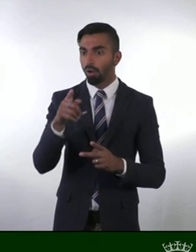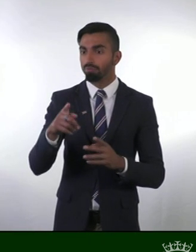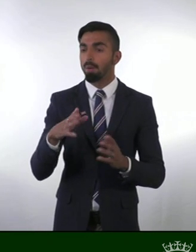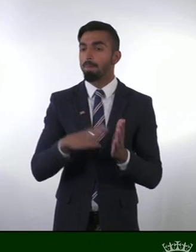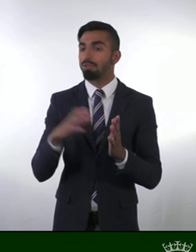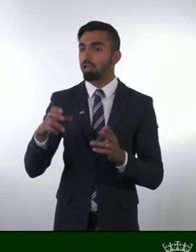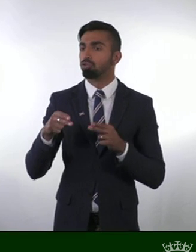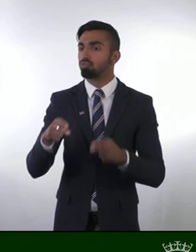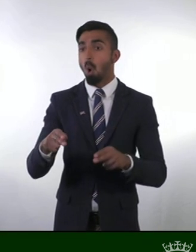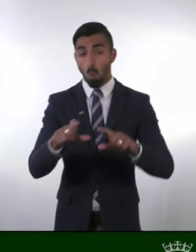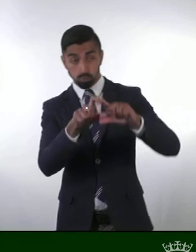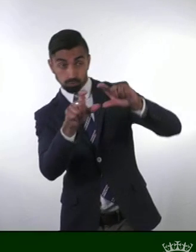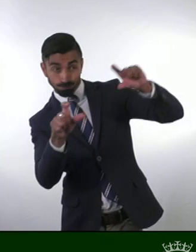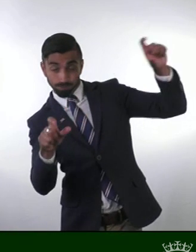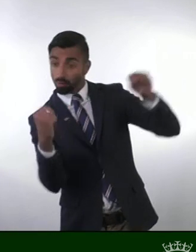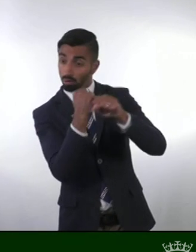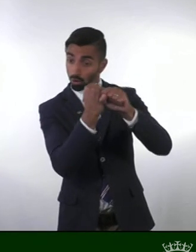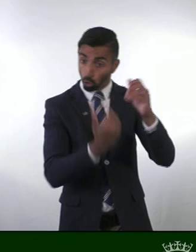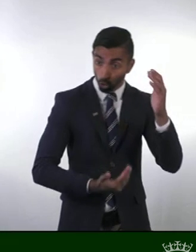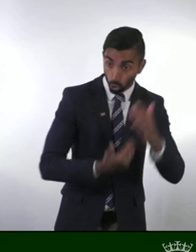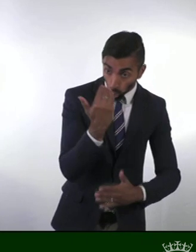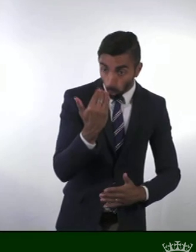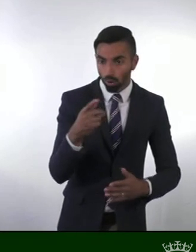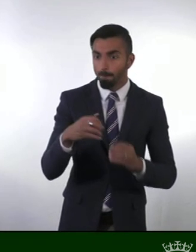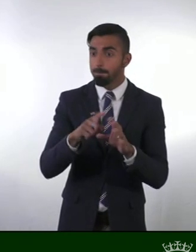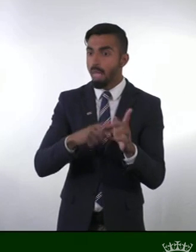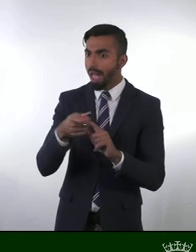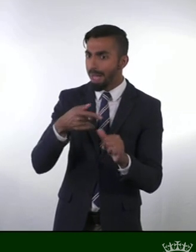The people of Glossop have been promised this by politicians for over 50 years.